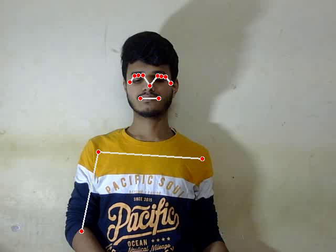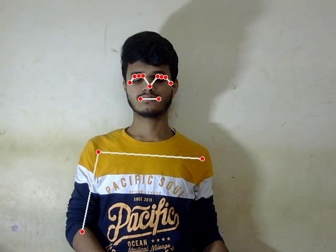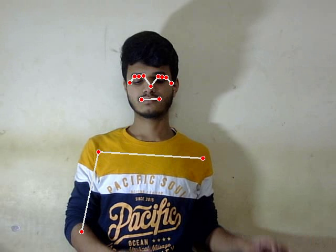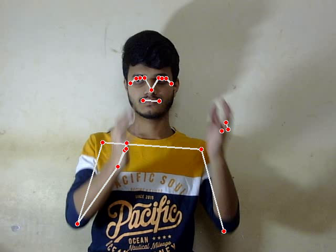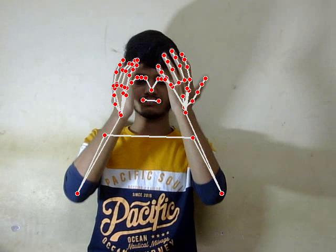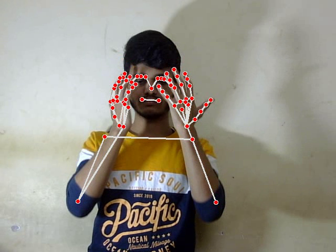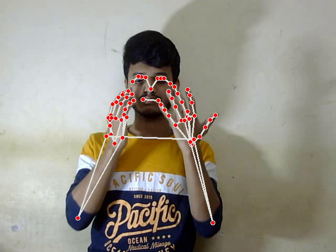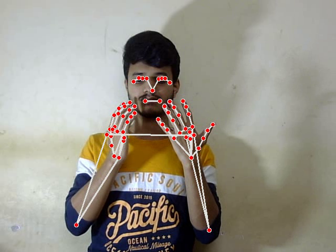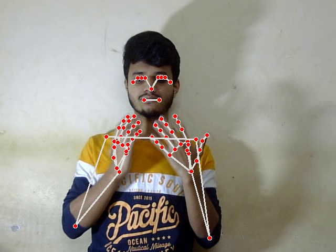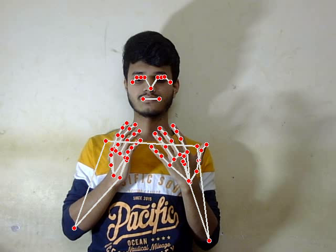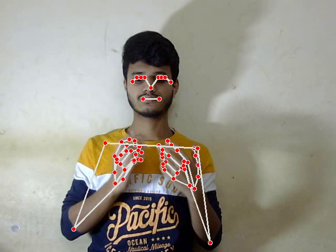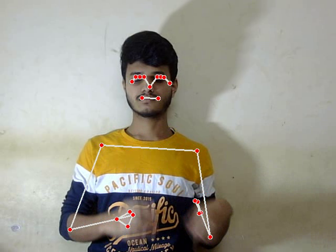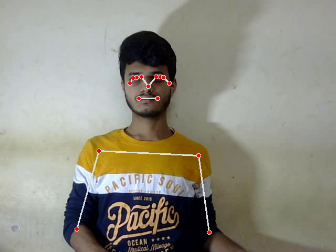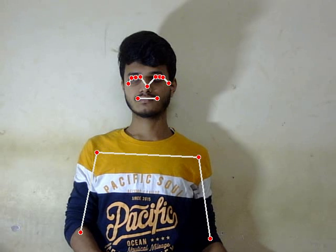sad